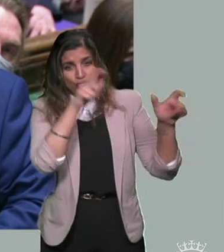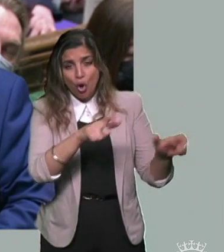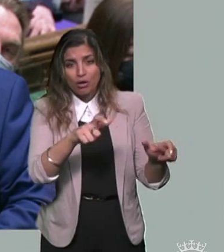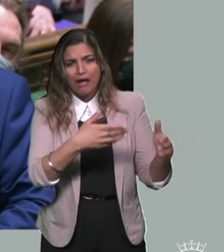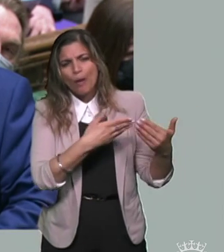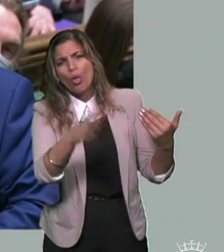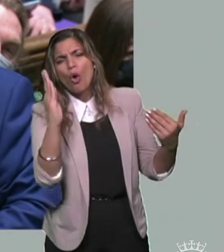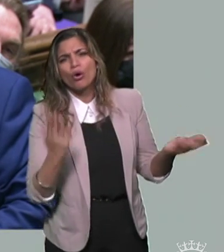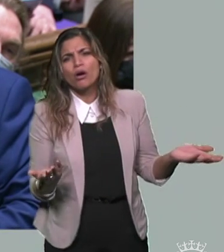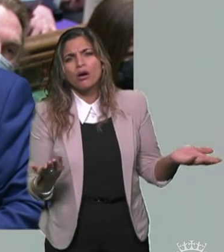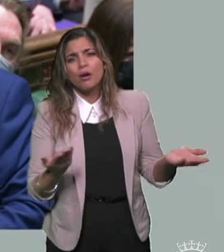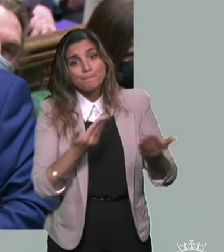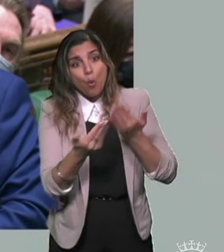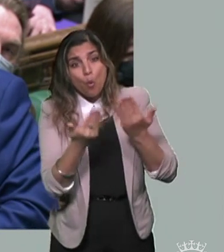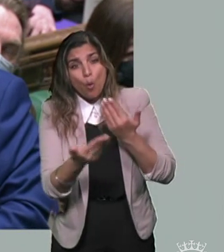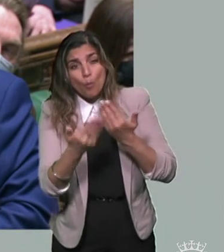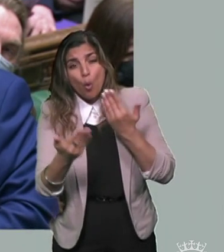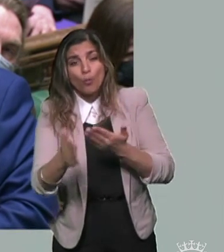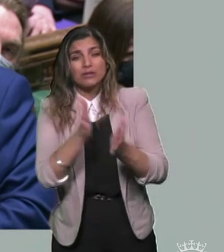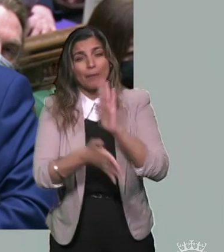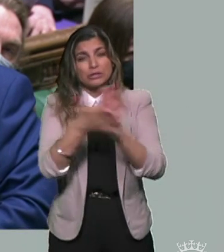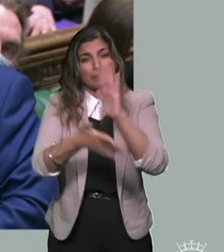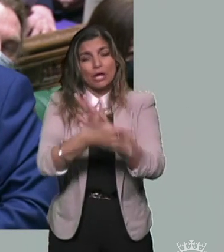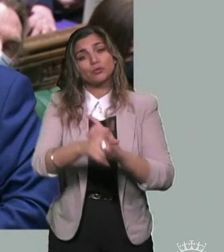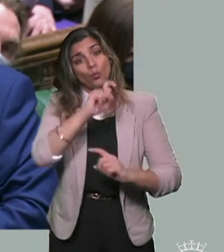How much more damage are they willing to do?